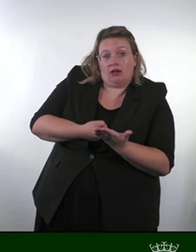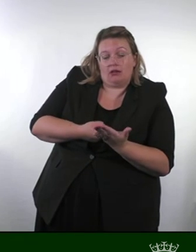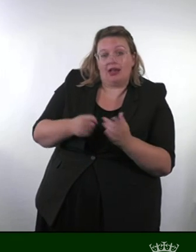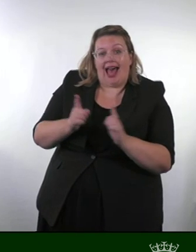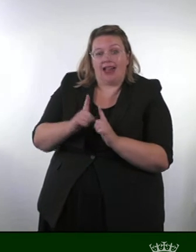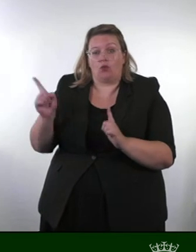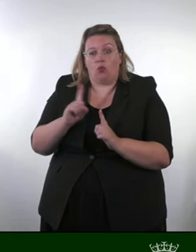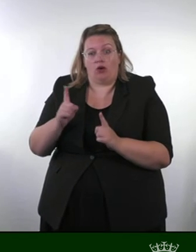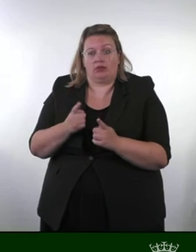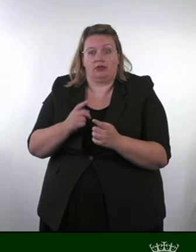That is what we will do.